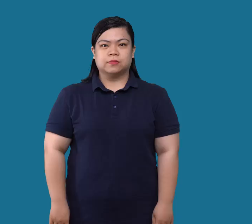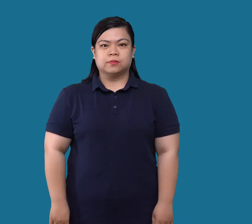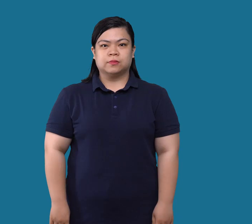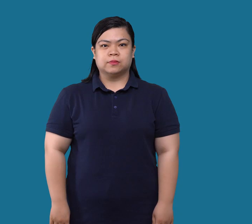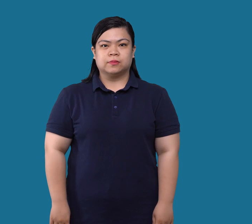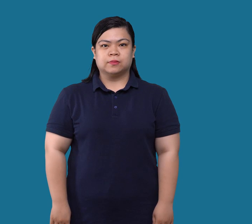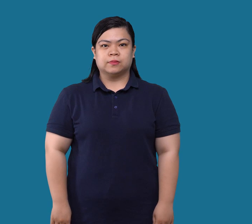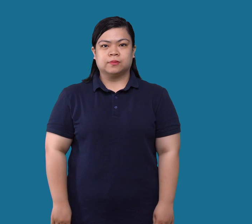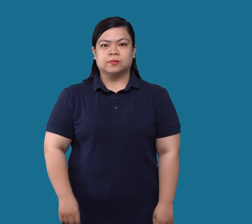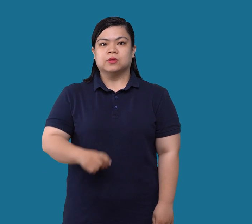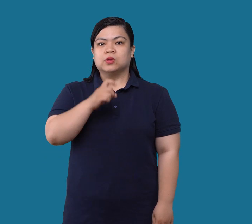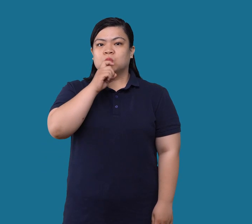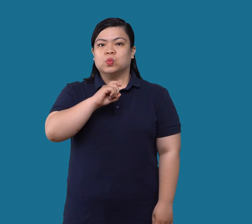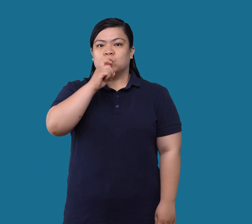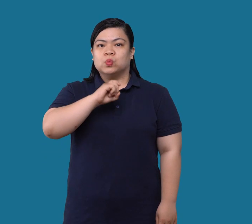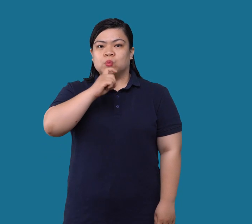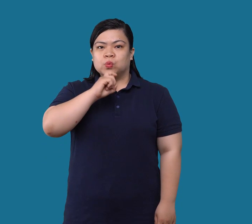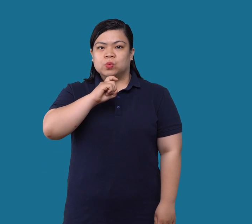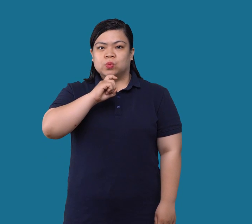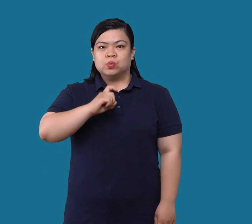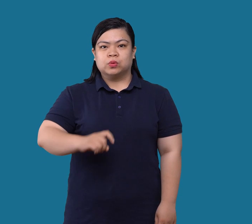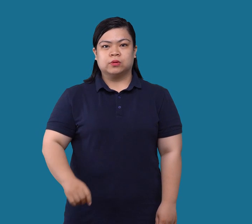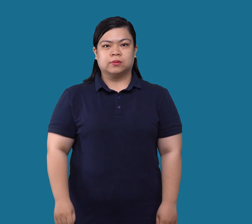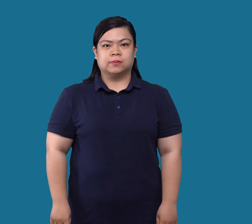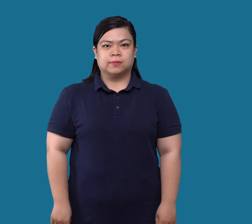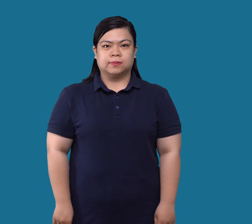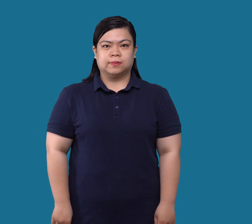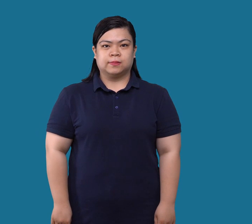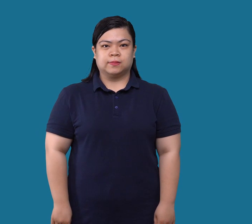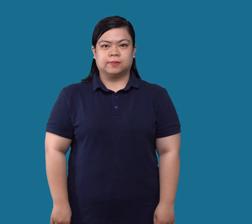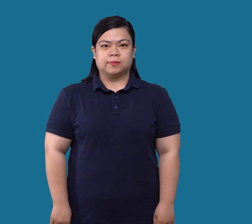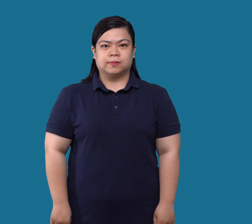quả điều